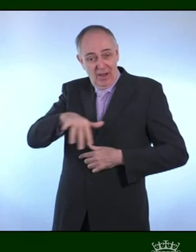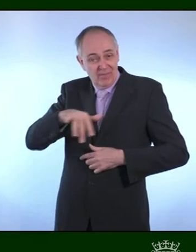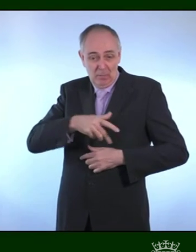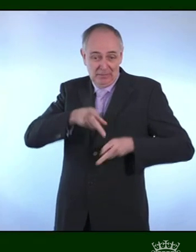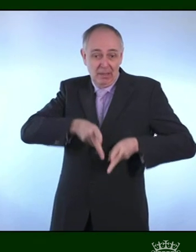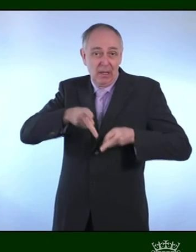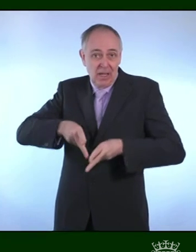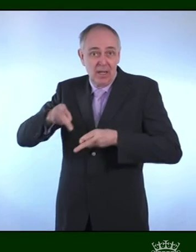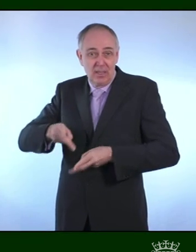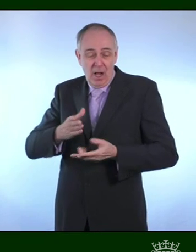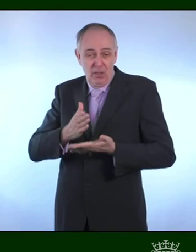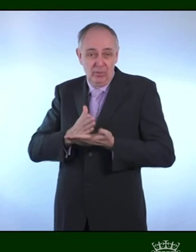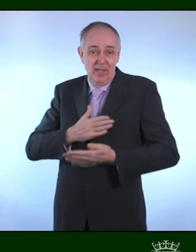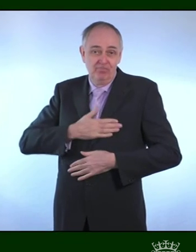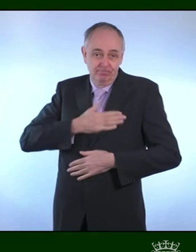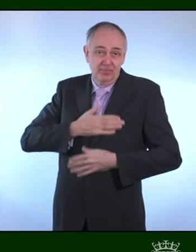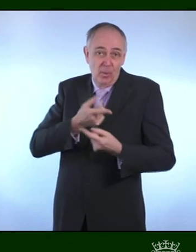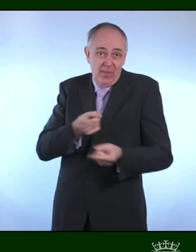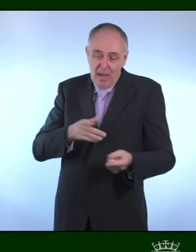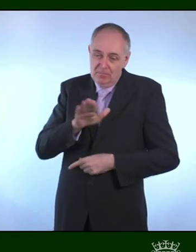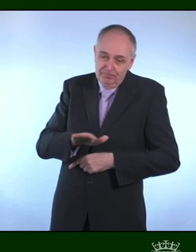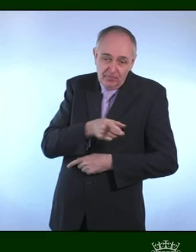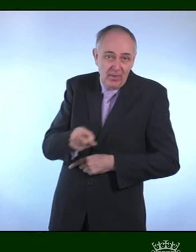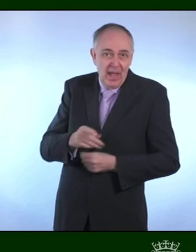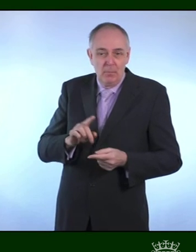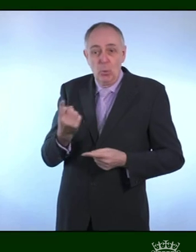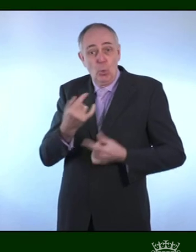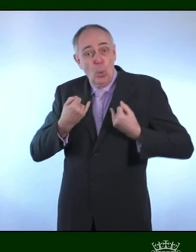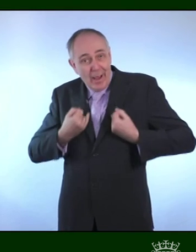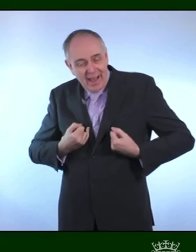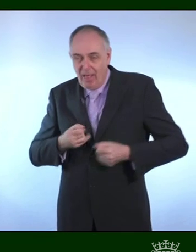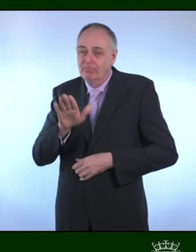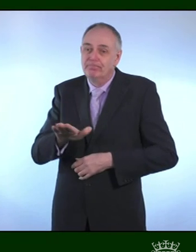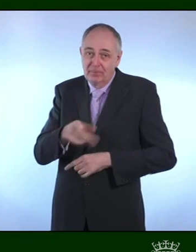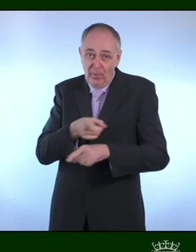Our hearts go out to all of them and to those suffering from the disease at the present time.